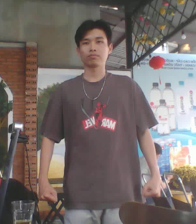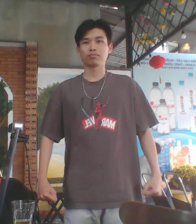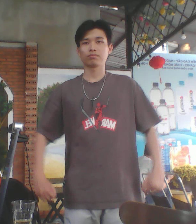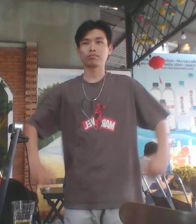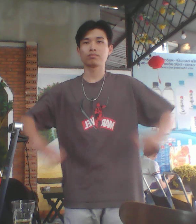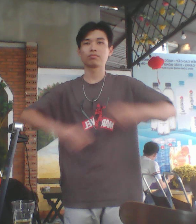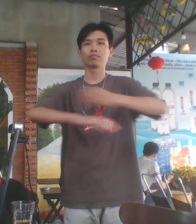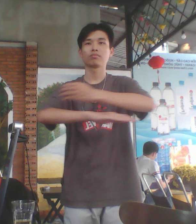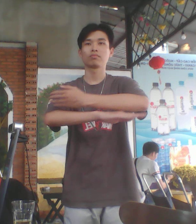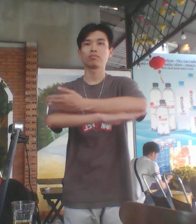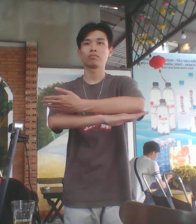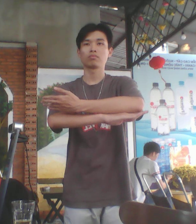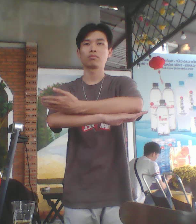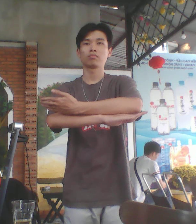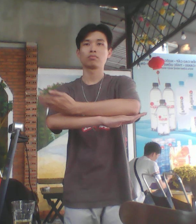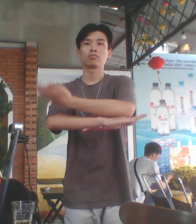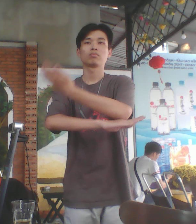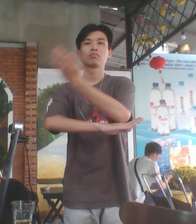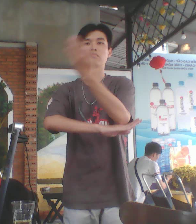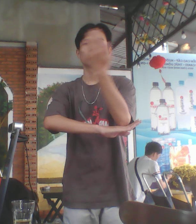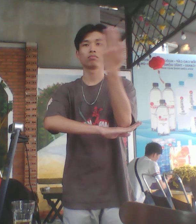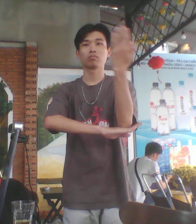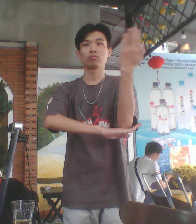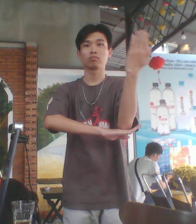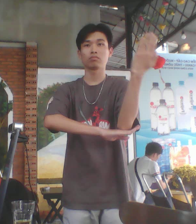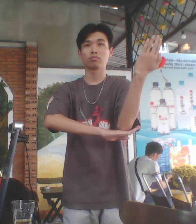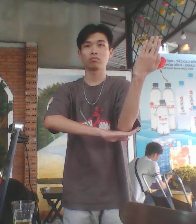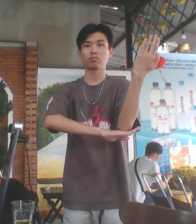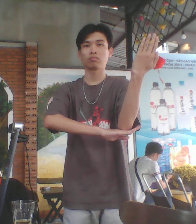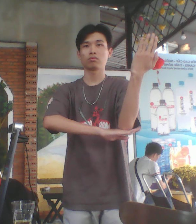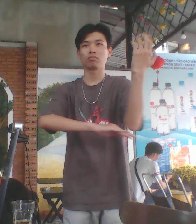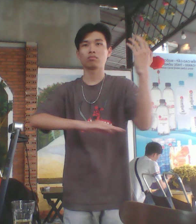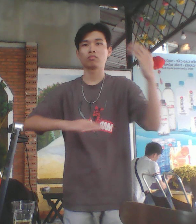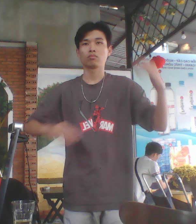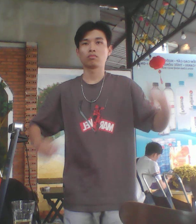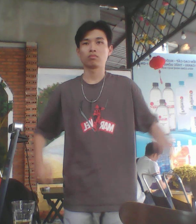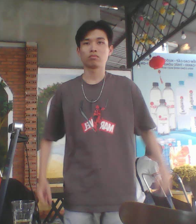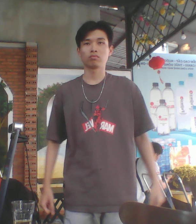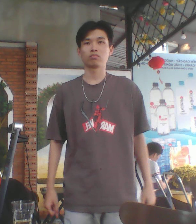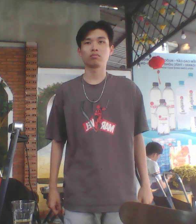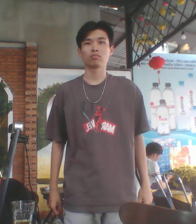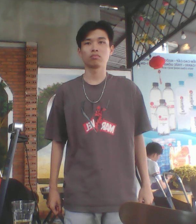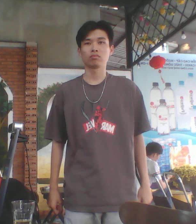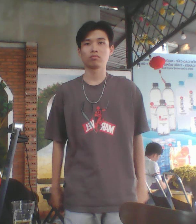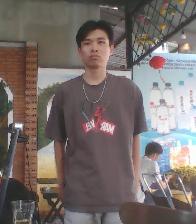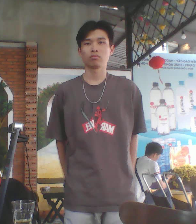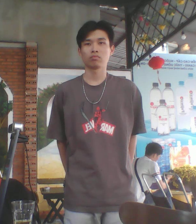buổi sáng